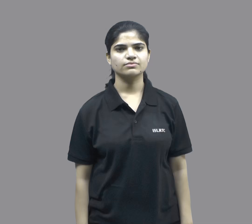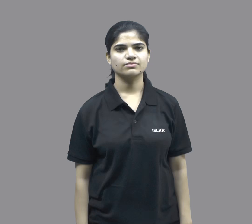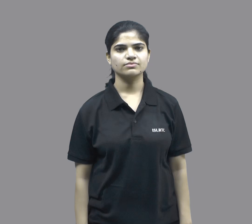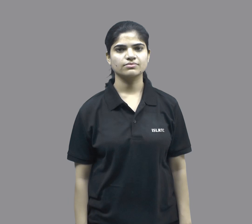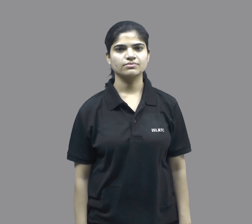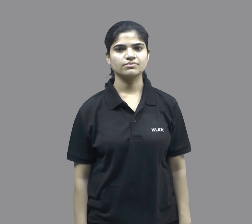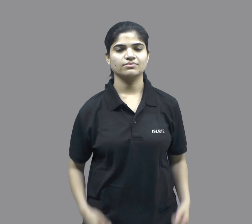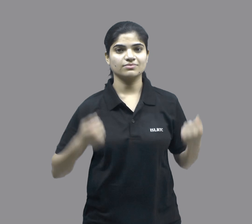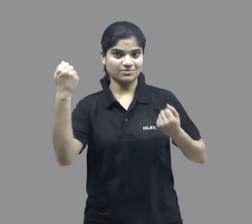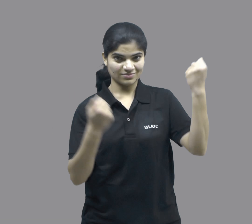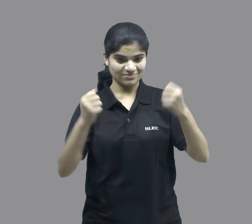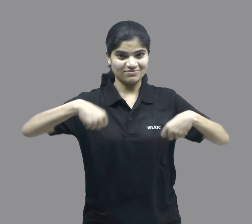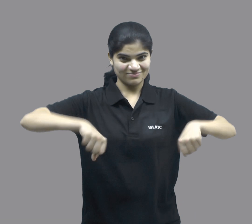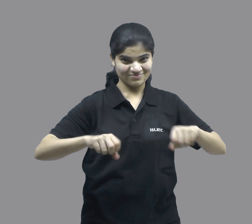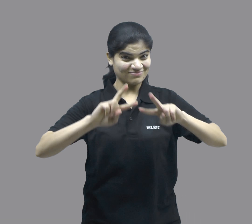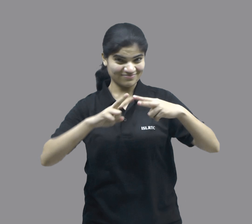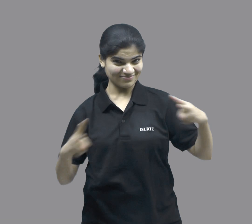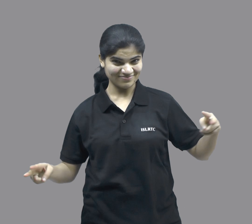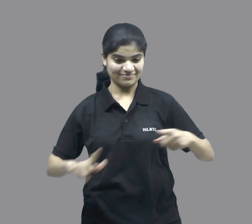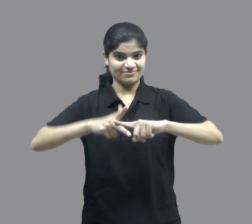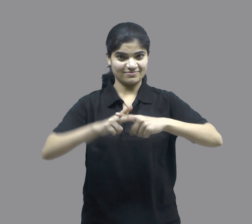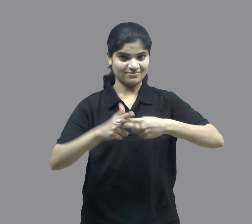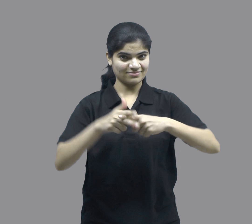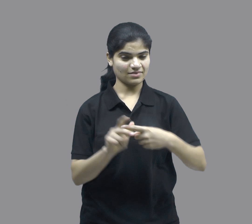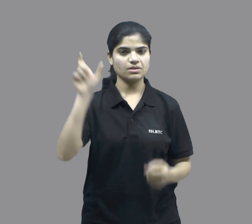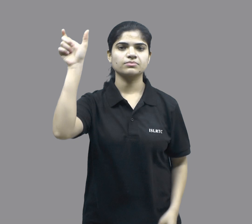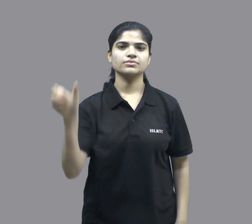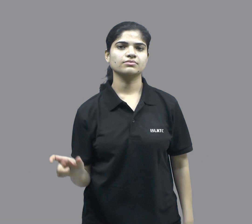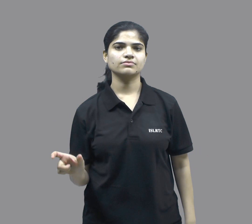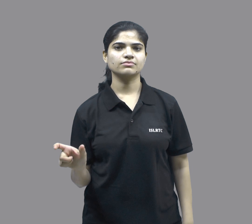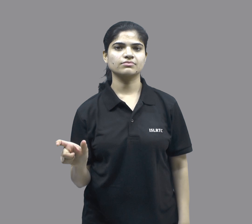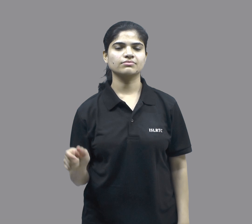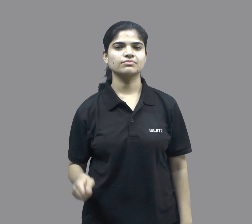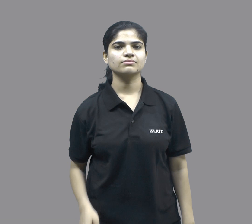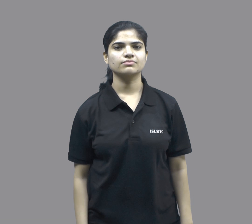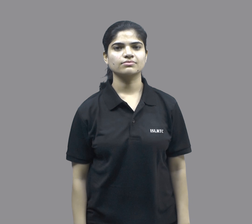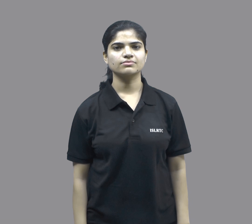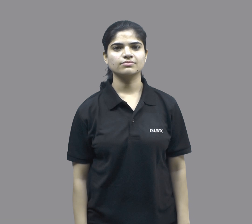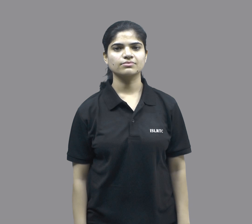Mechanic